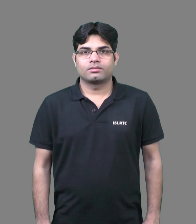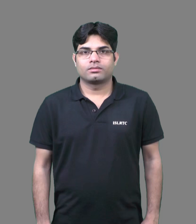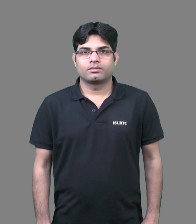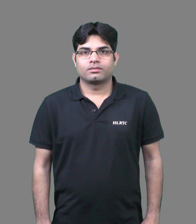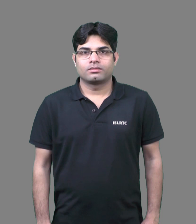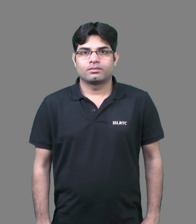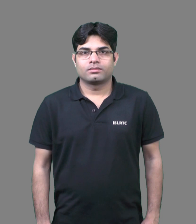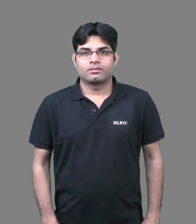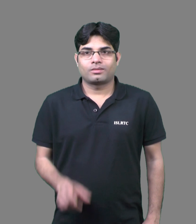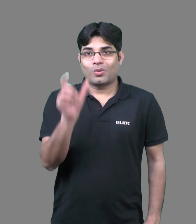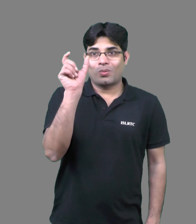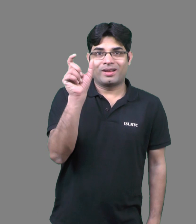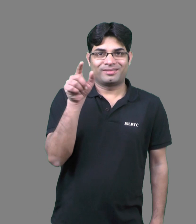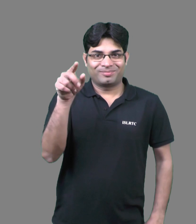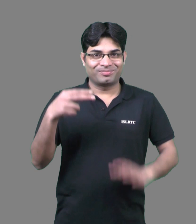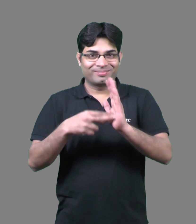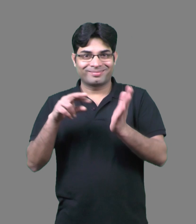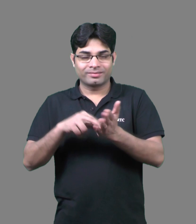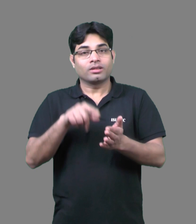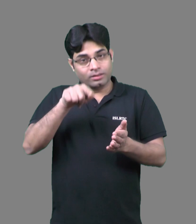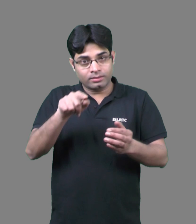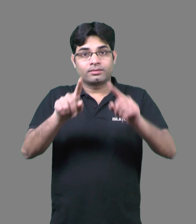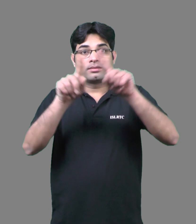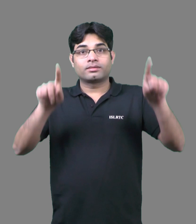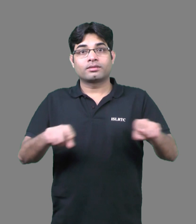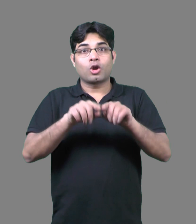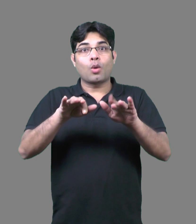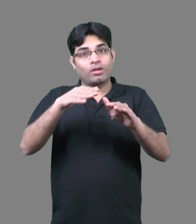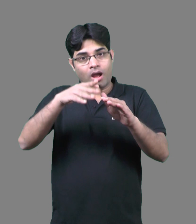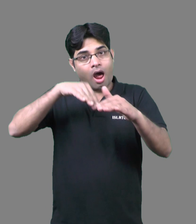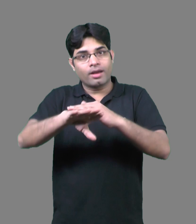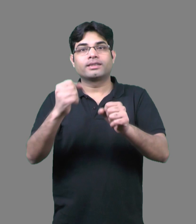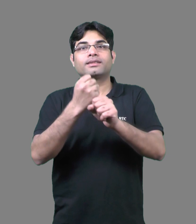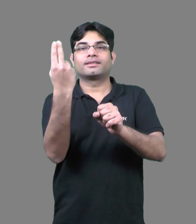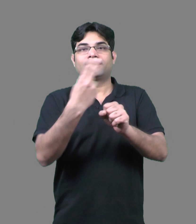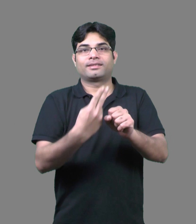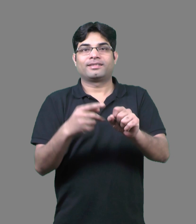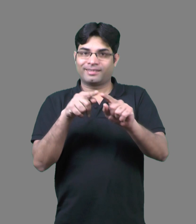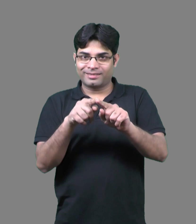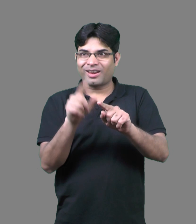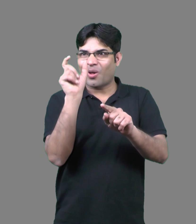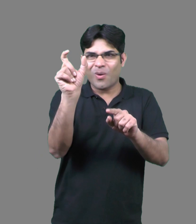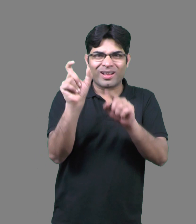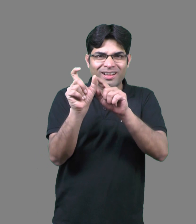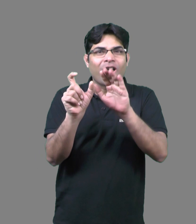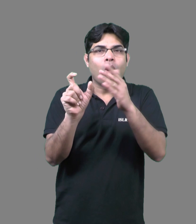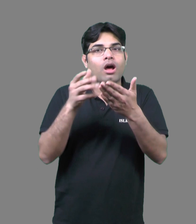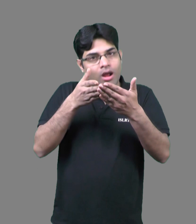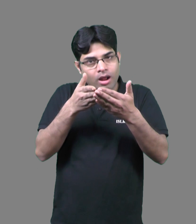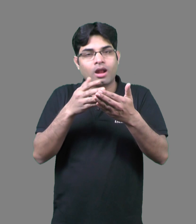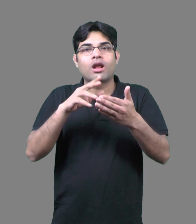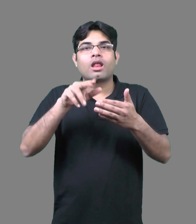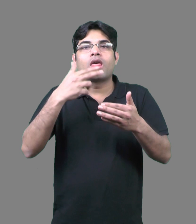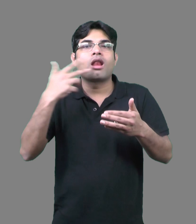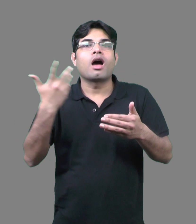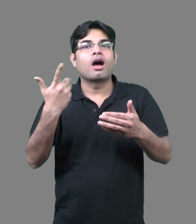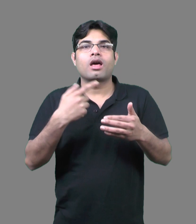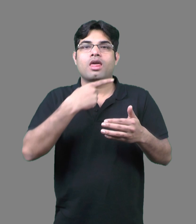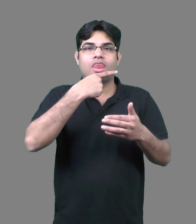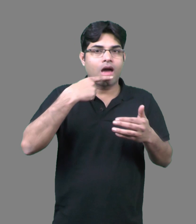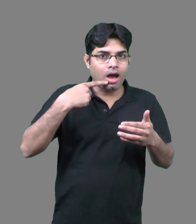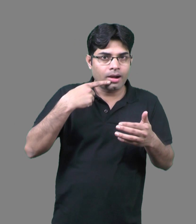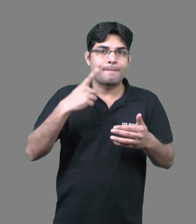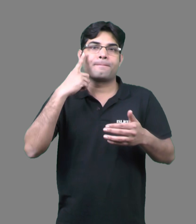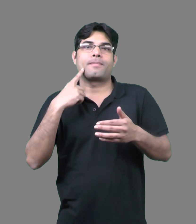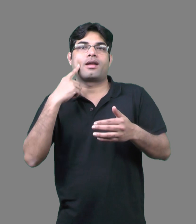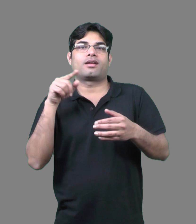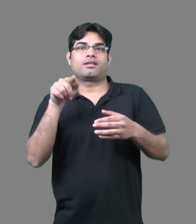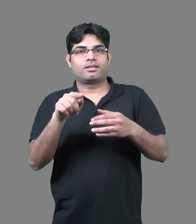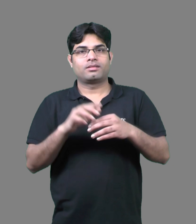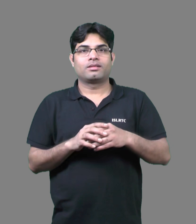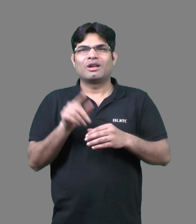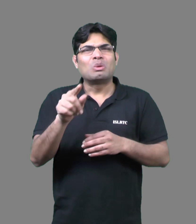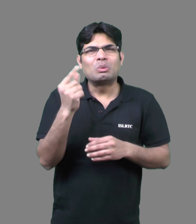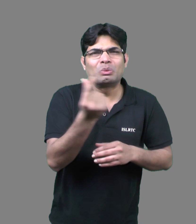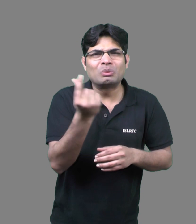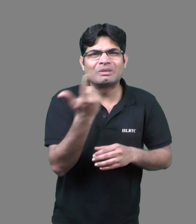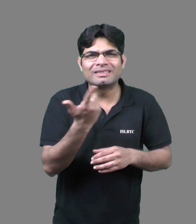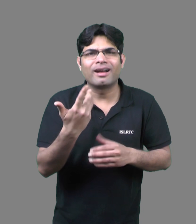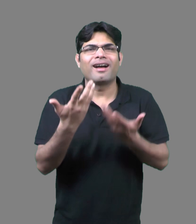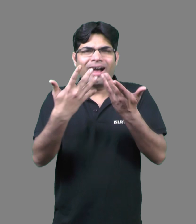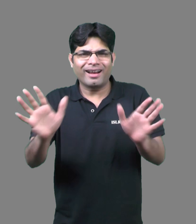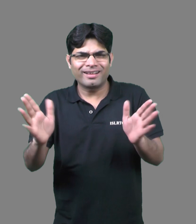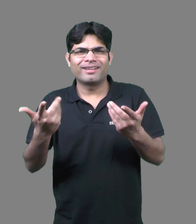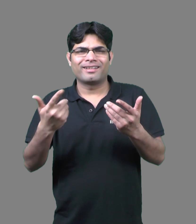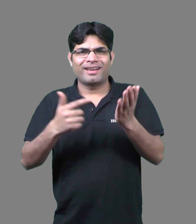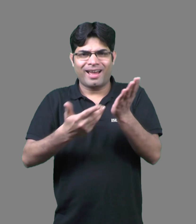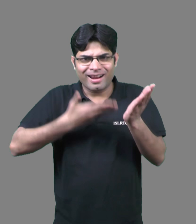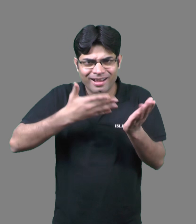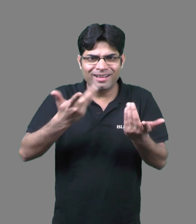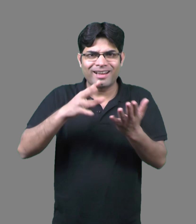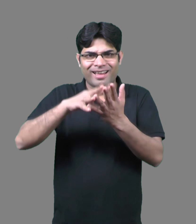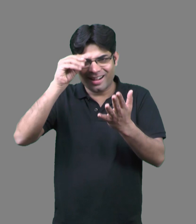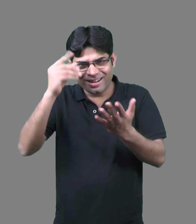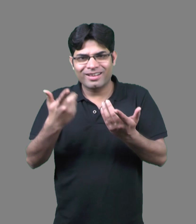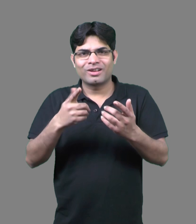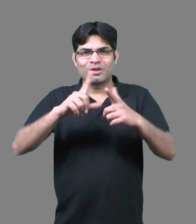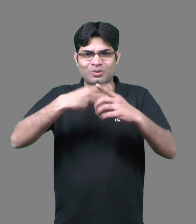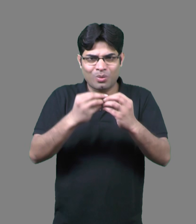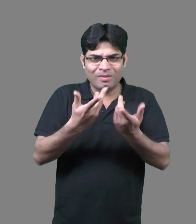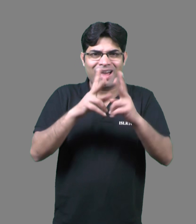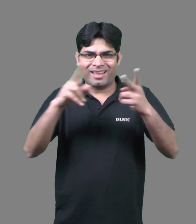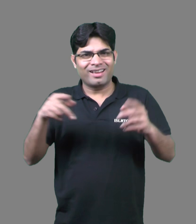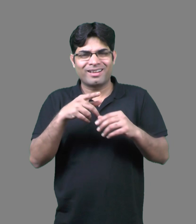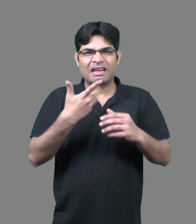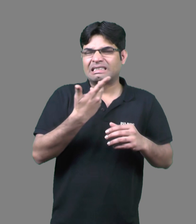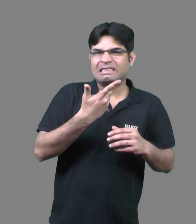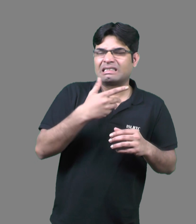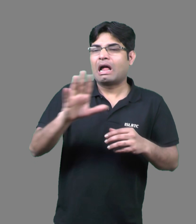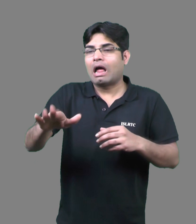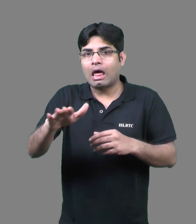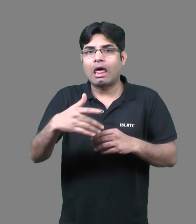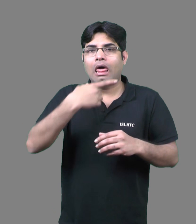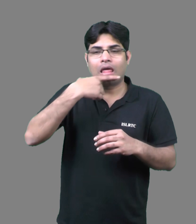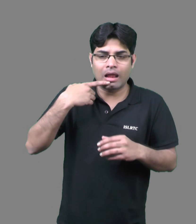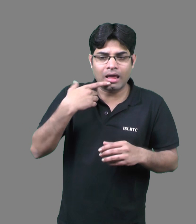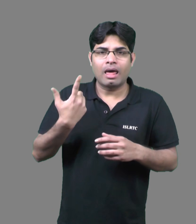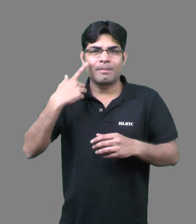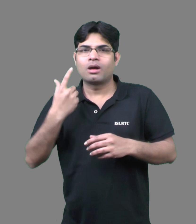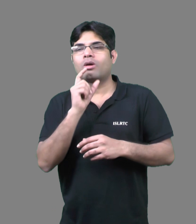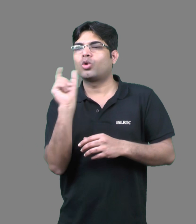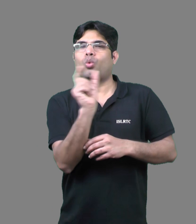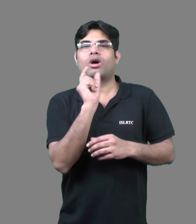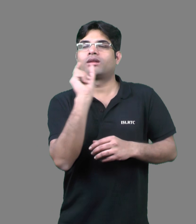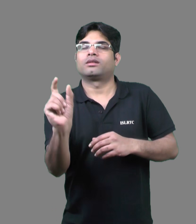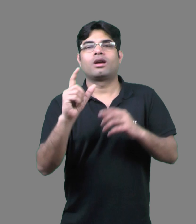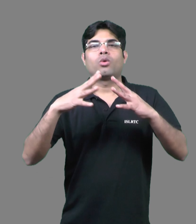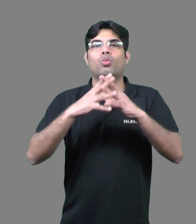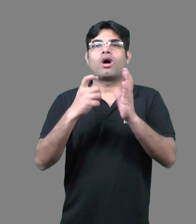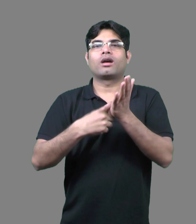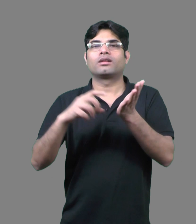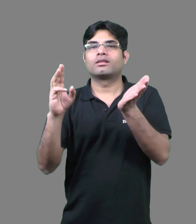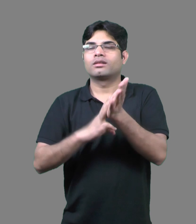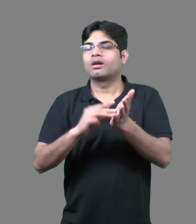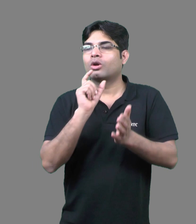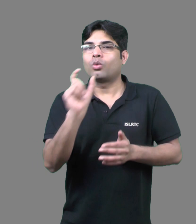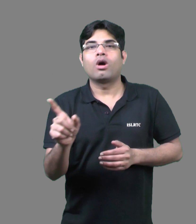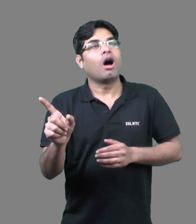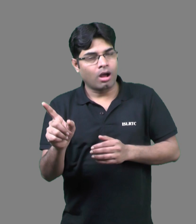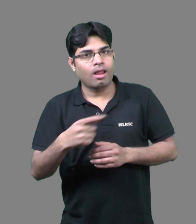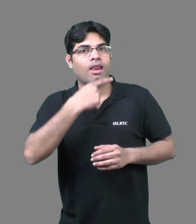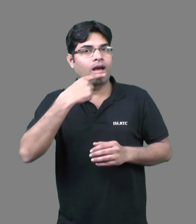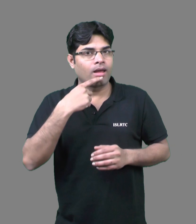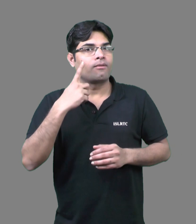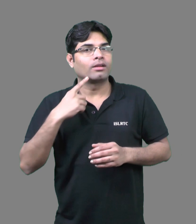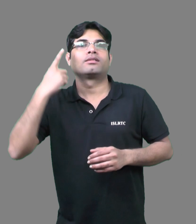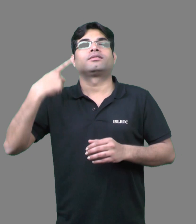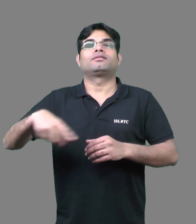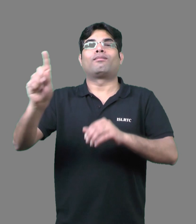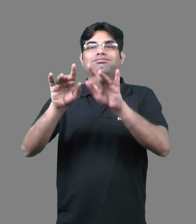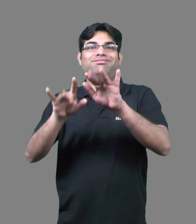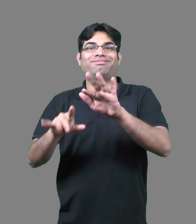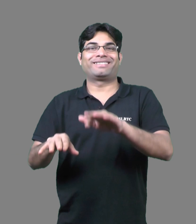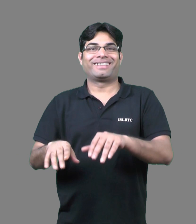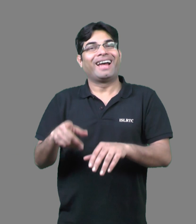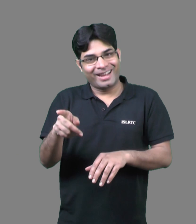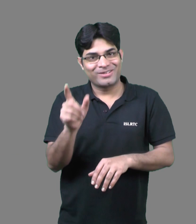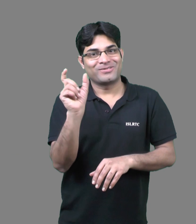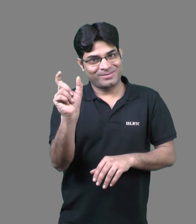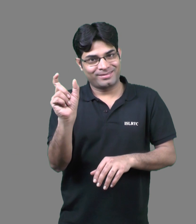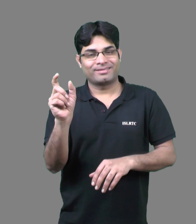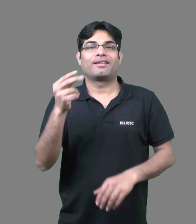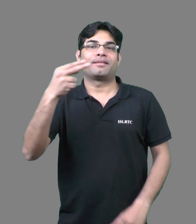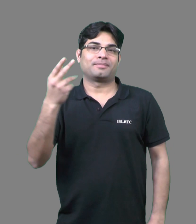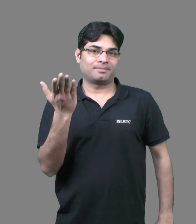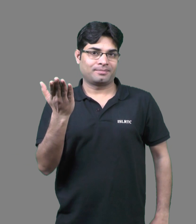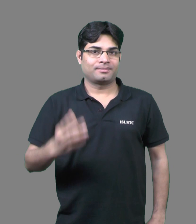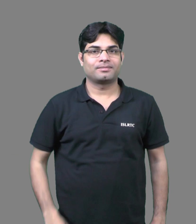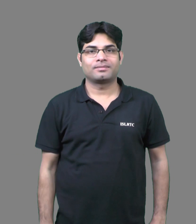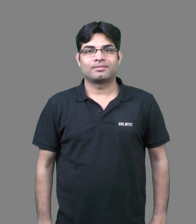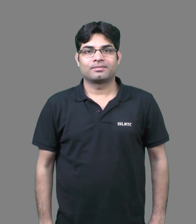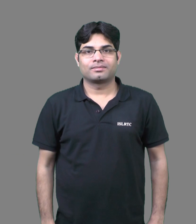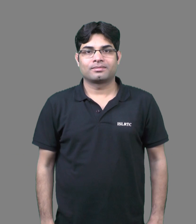Warm Colours